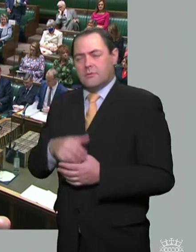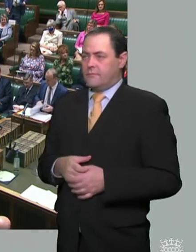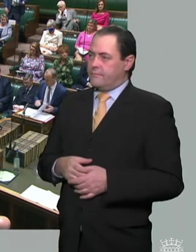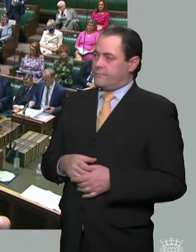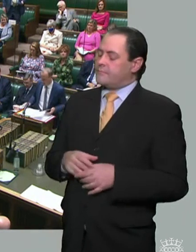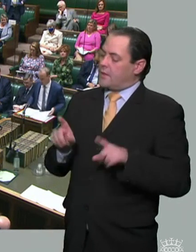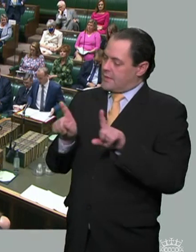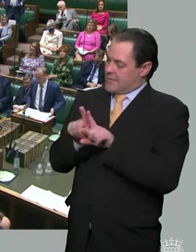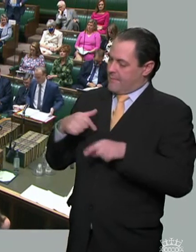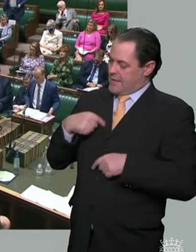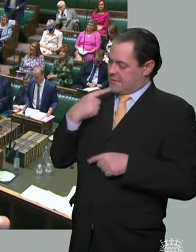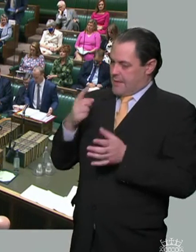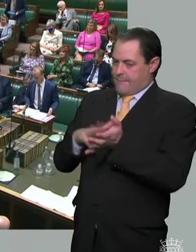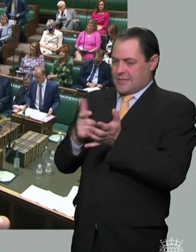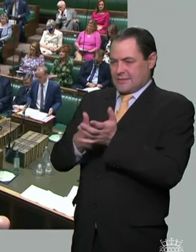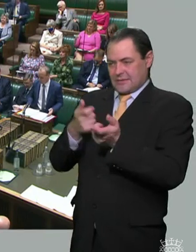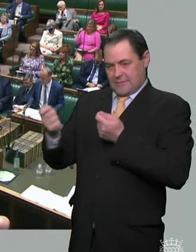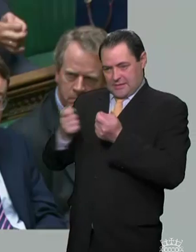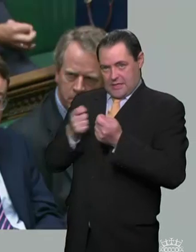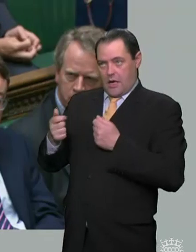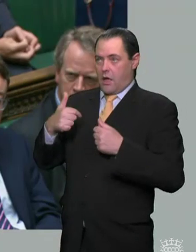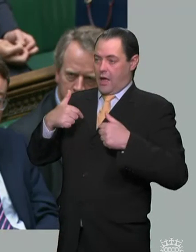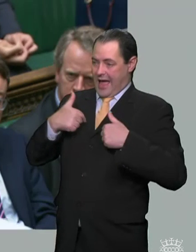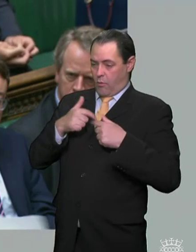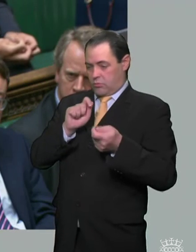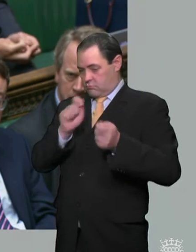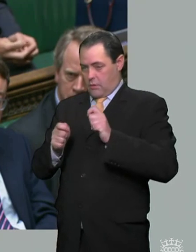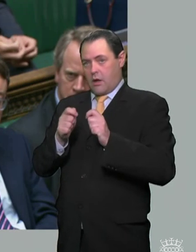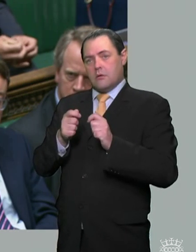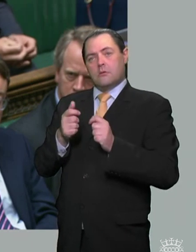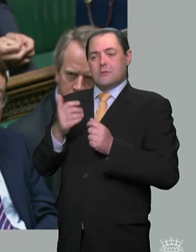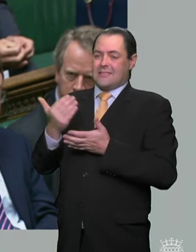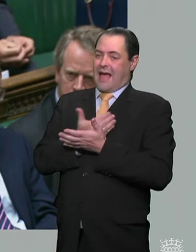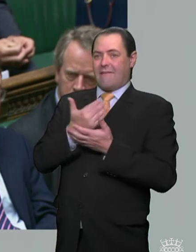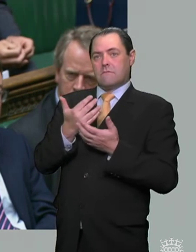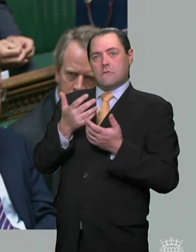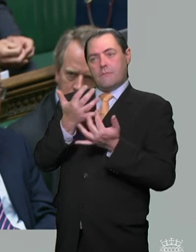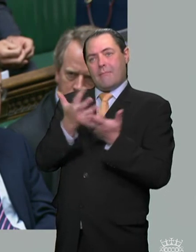As I said, the price cap in place will save £50 million households up to £100 each year.